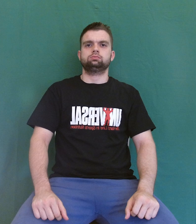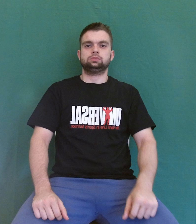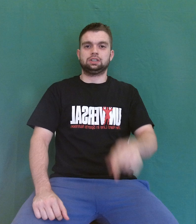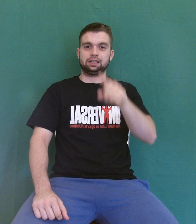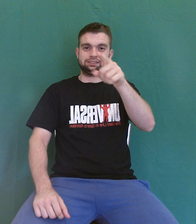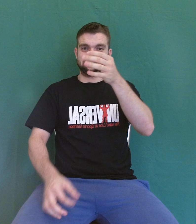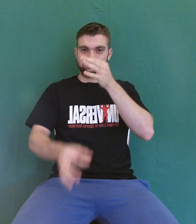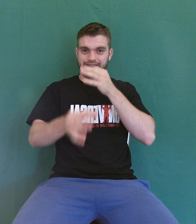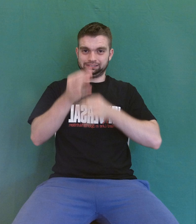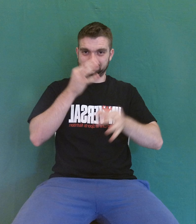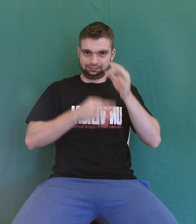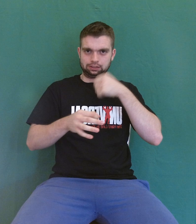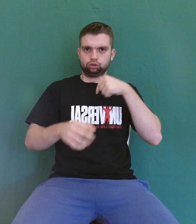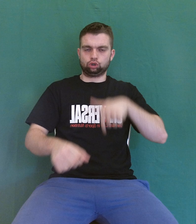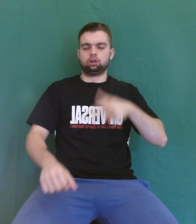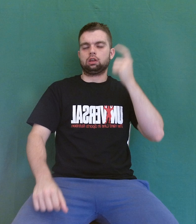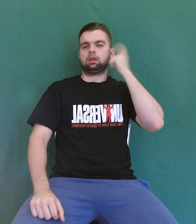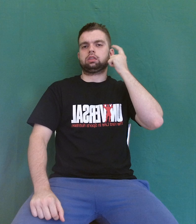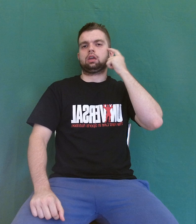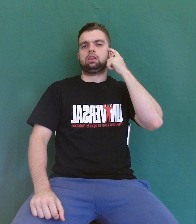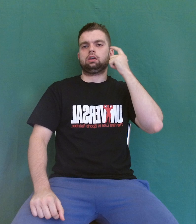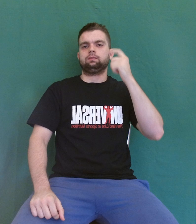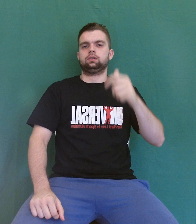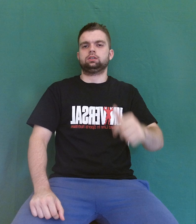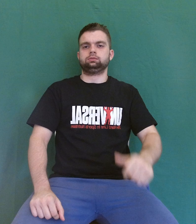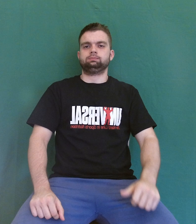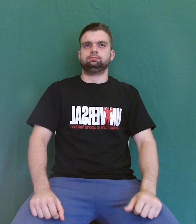ΕΣΥ ΕΙΠΑ ΕΜΕΝΑ ΤΩΡΑ ΚΑΤΑΛΑΒΑ